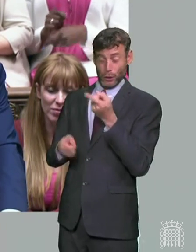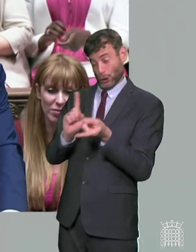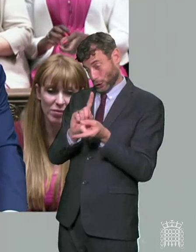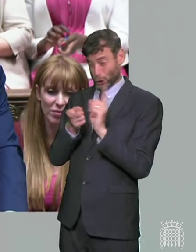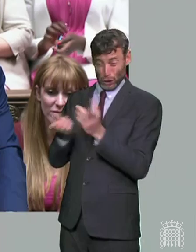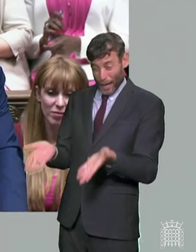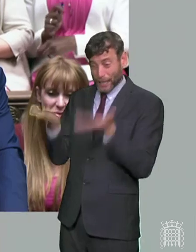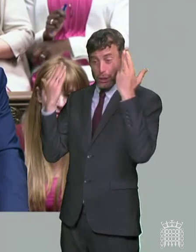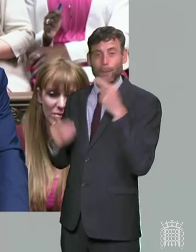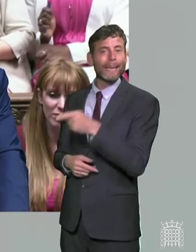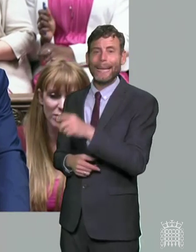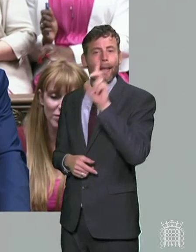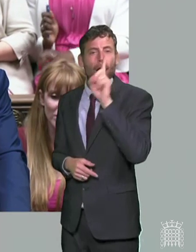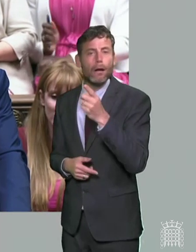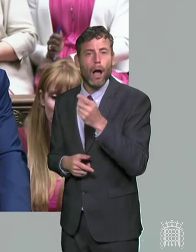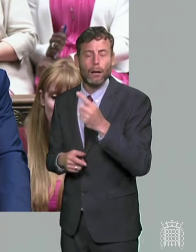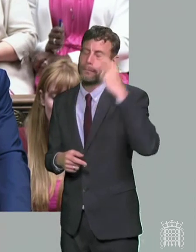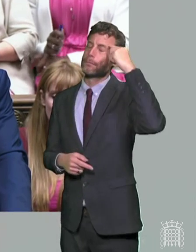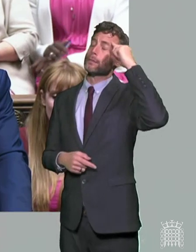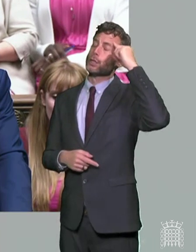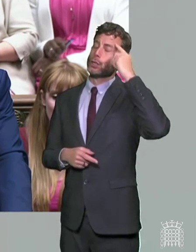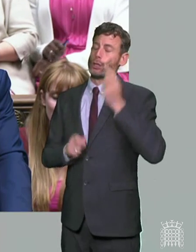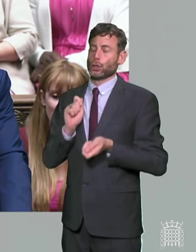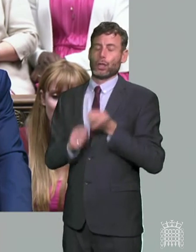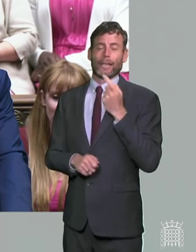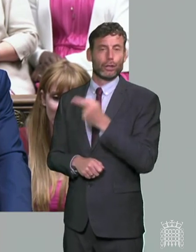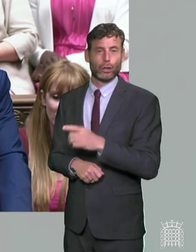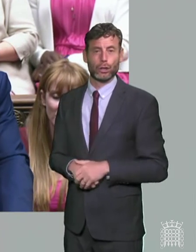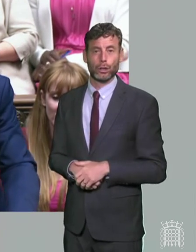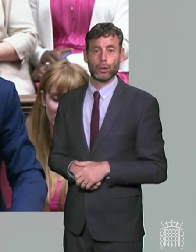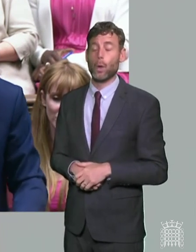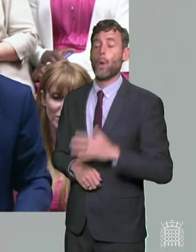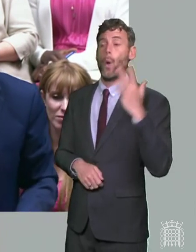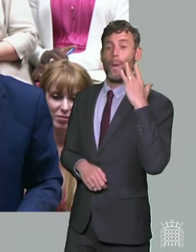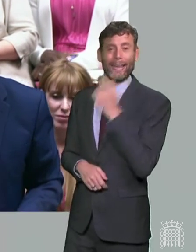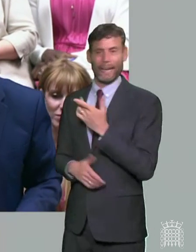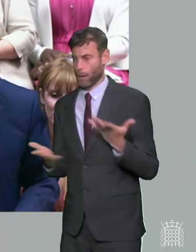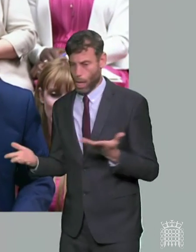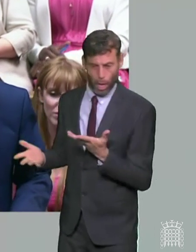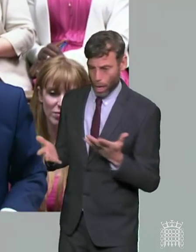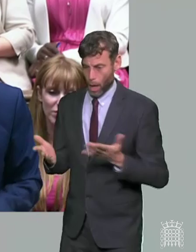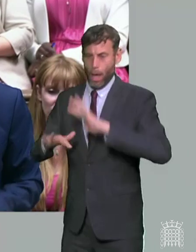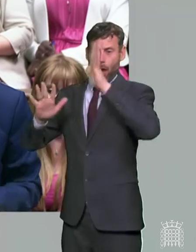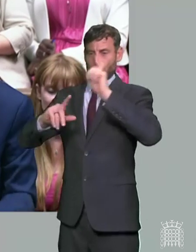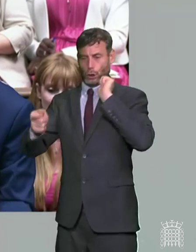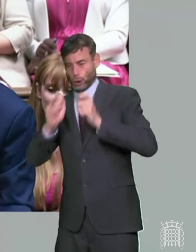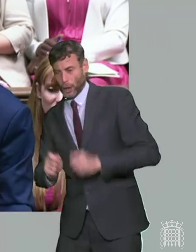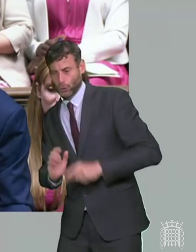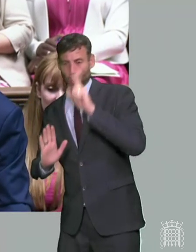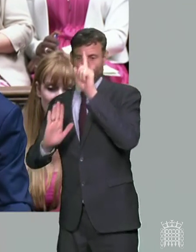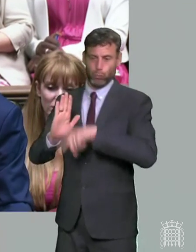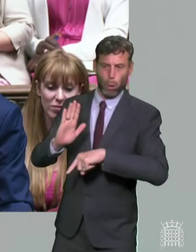As always with this Prime Minister, when he is falling short he just changes the rules and lowers the bar.